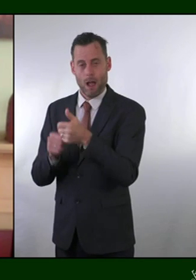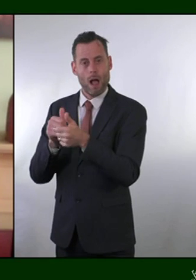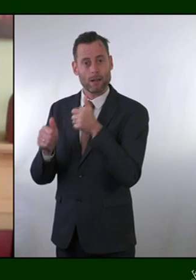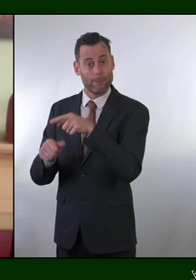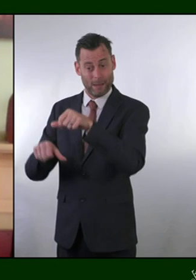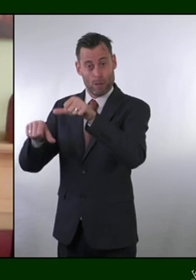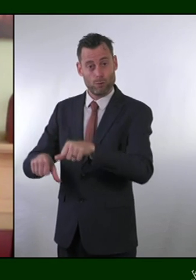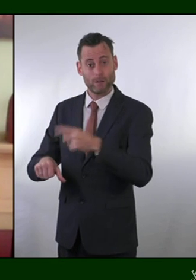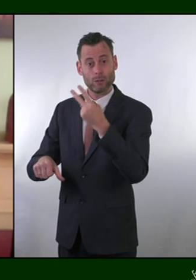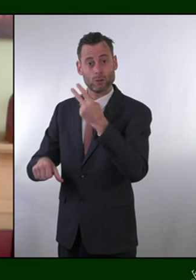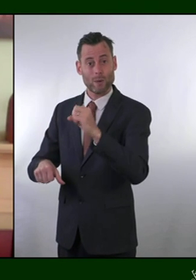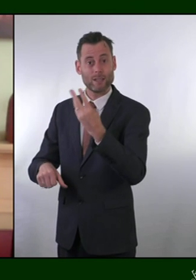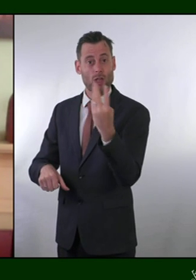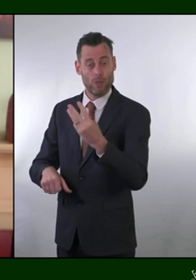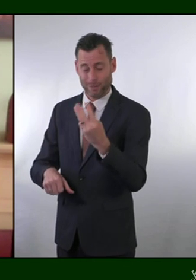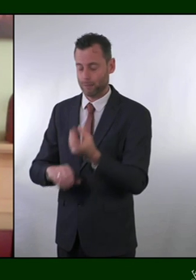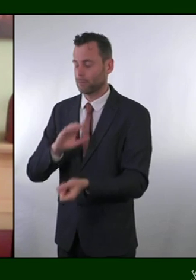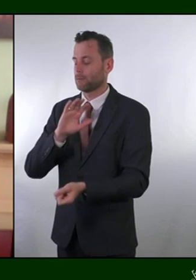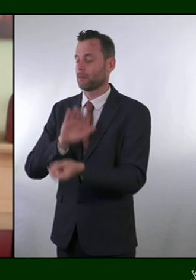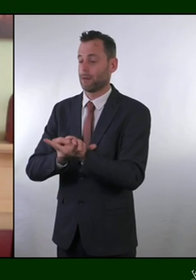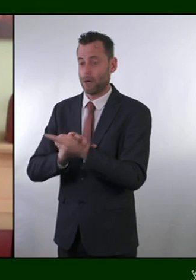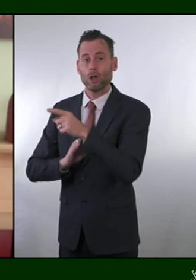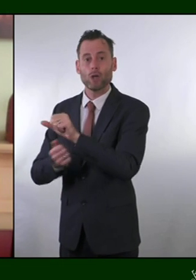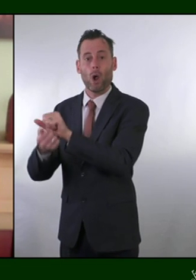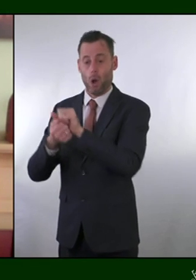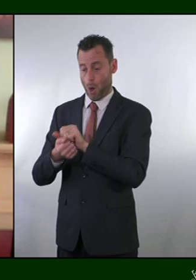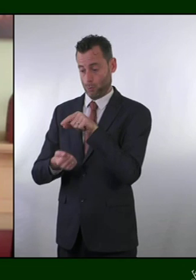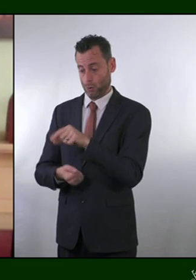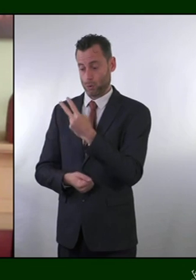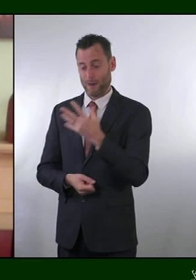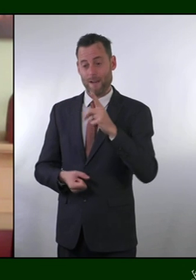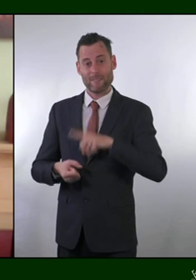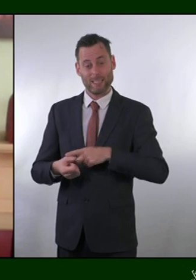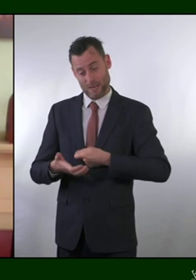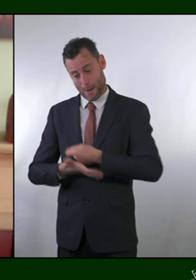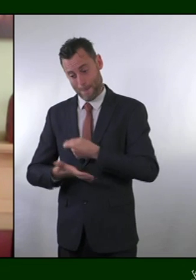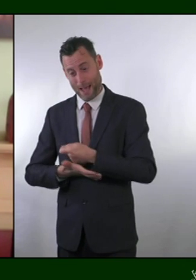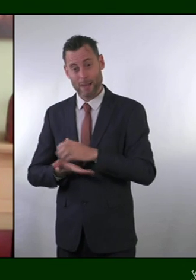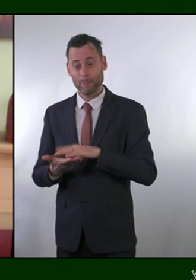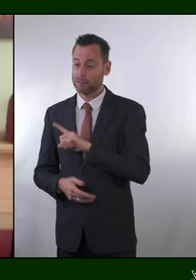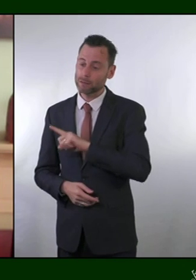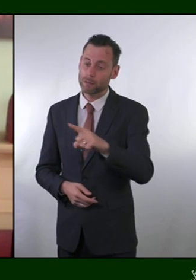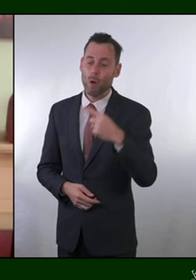She is talking about being saddled with a 25-year loan that she must live to 106 to pay off.